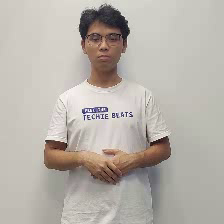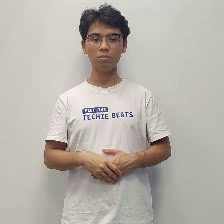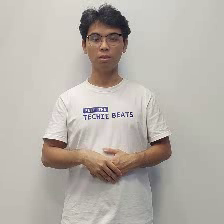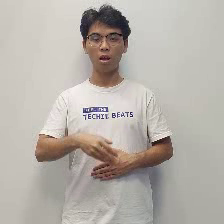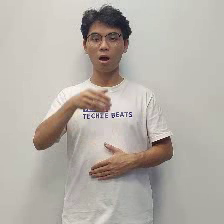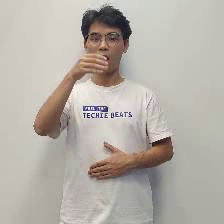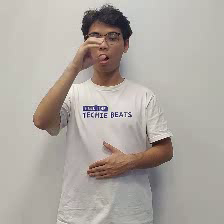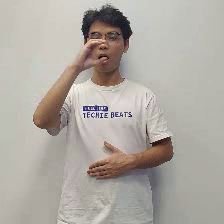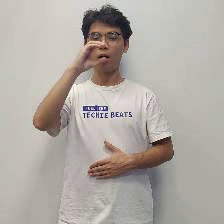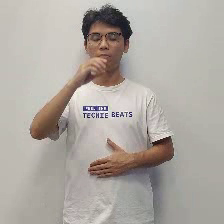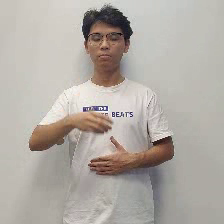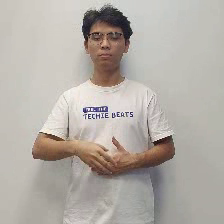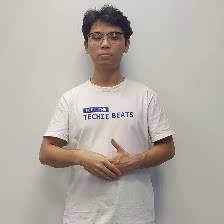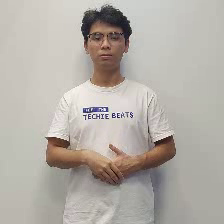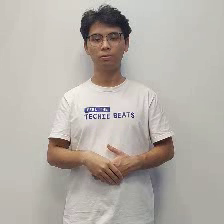Uống